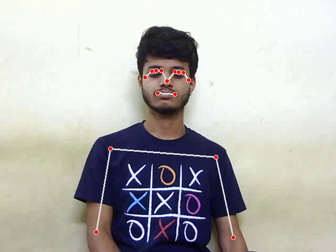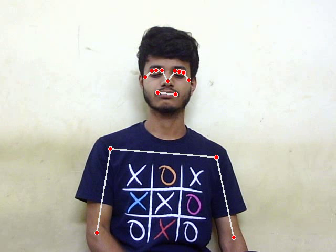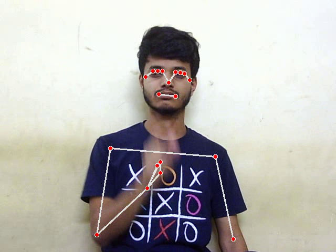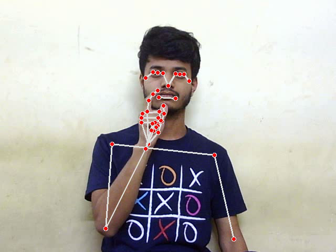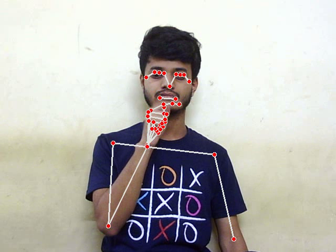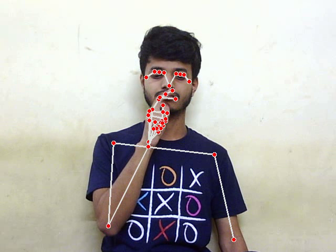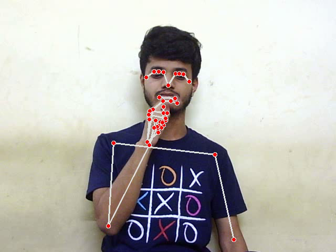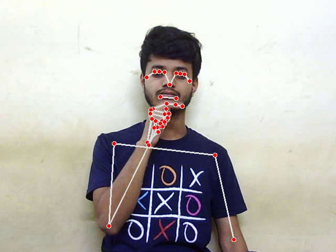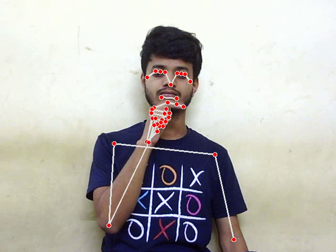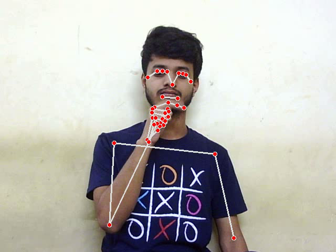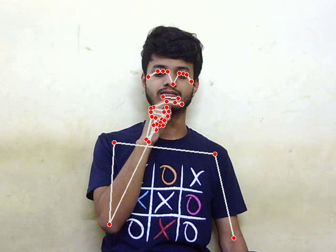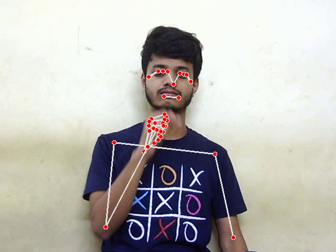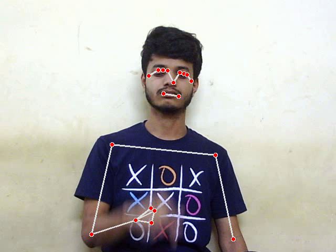who